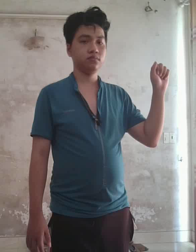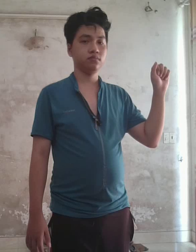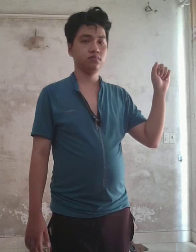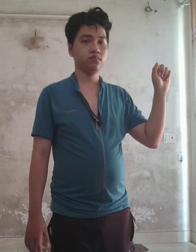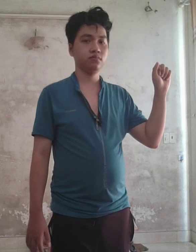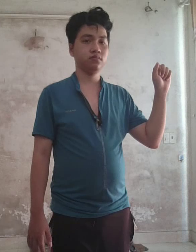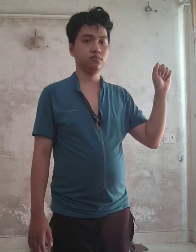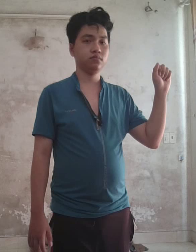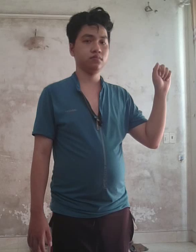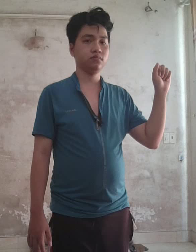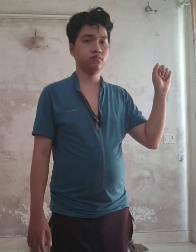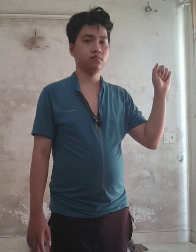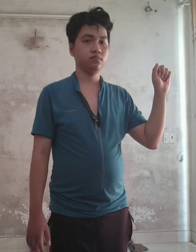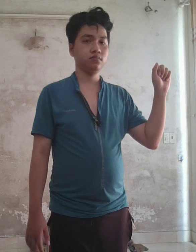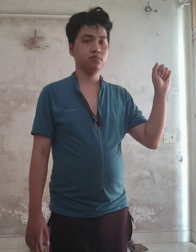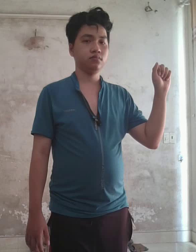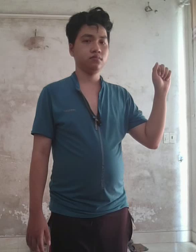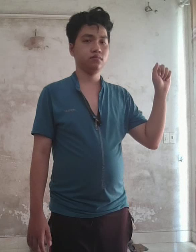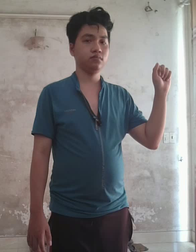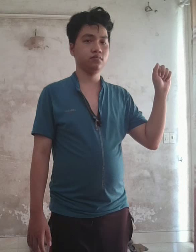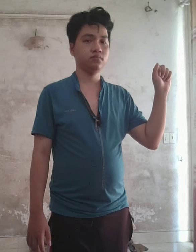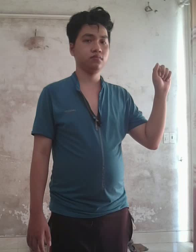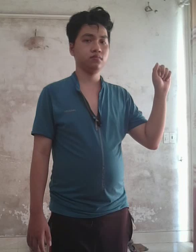a